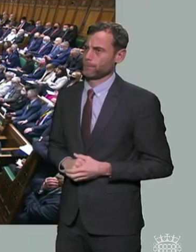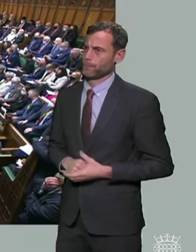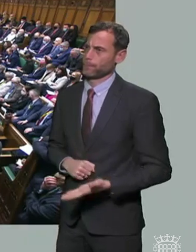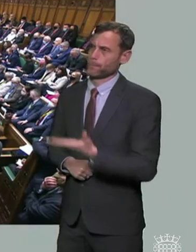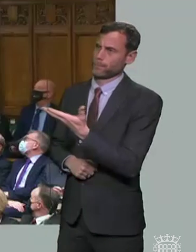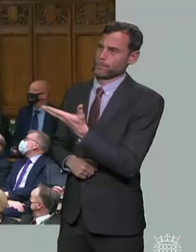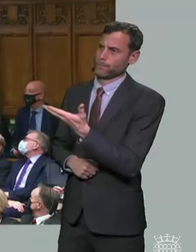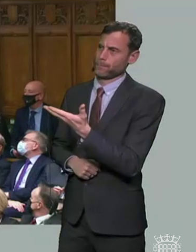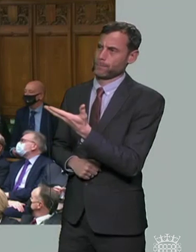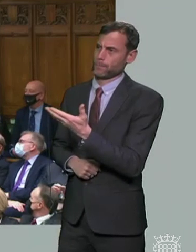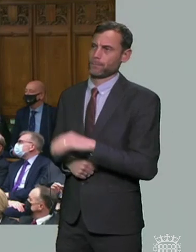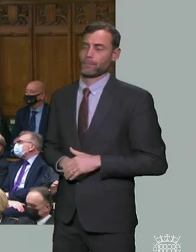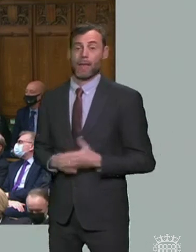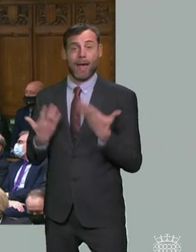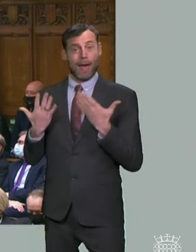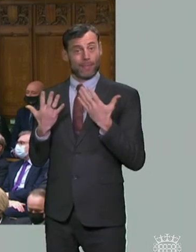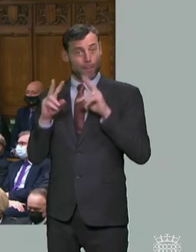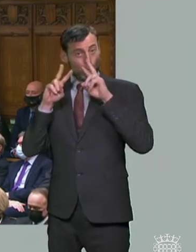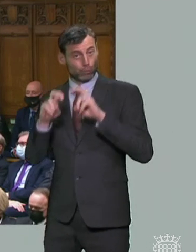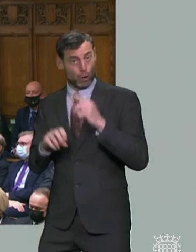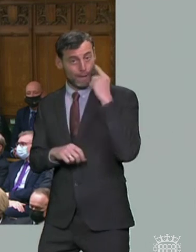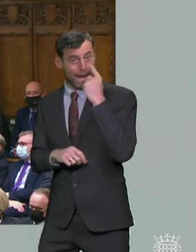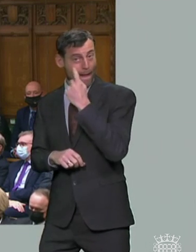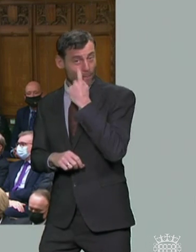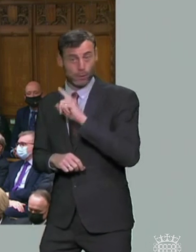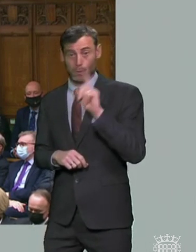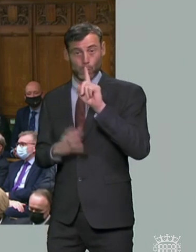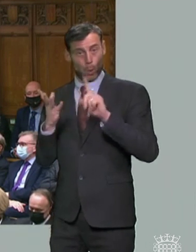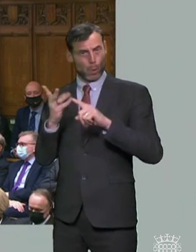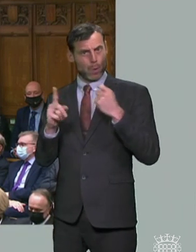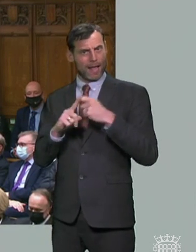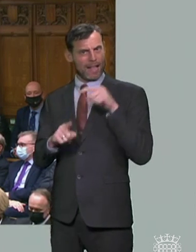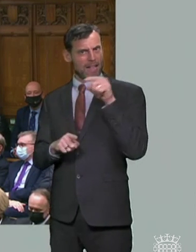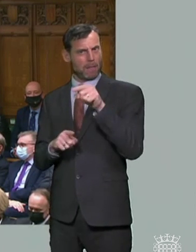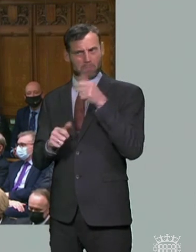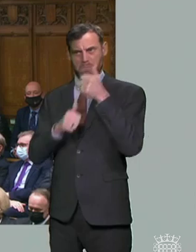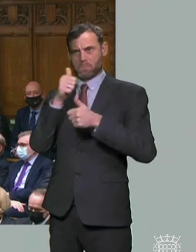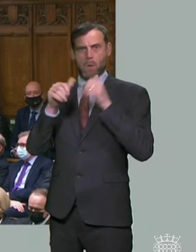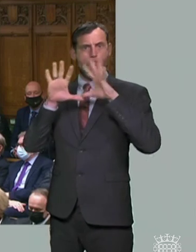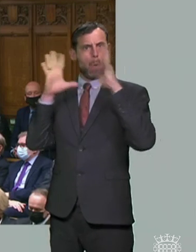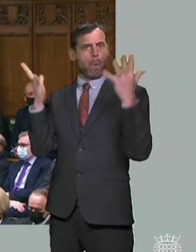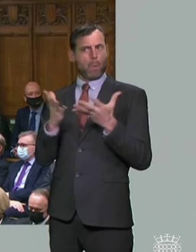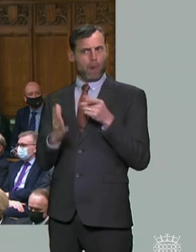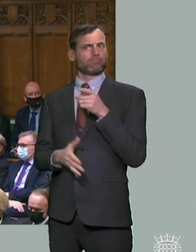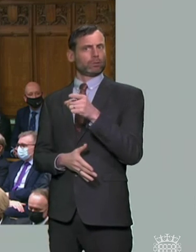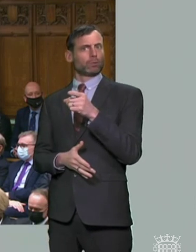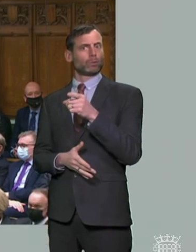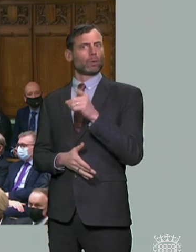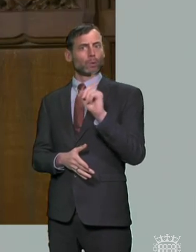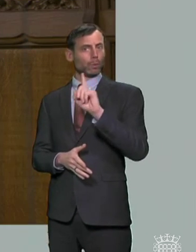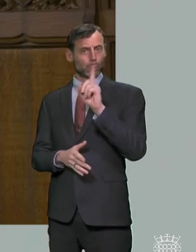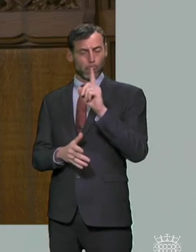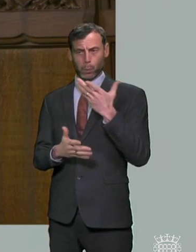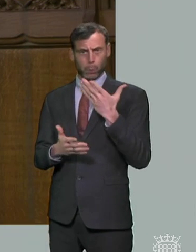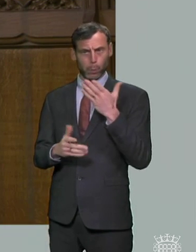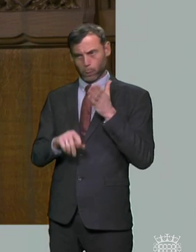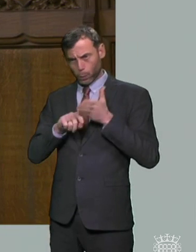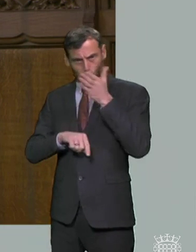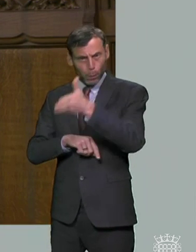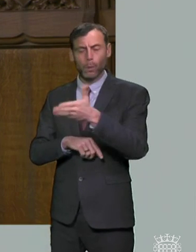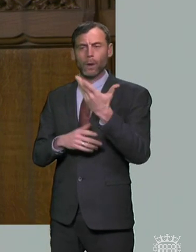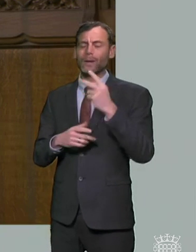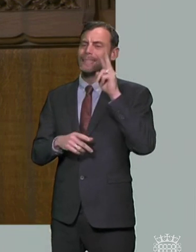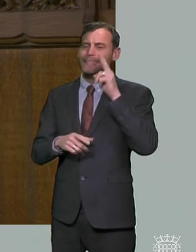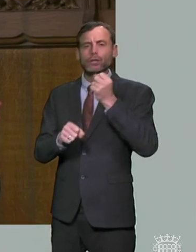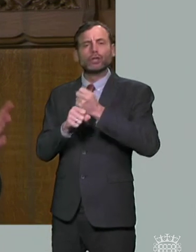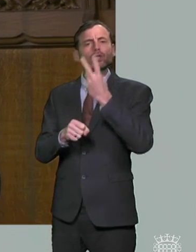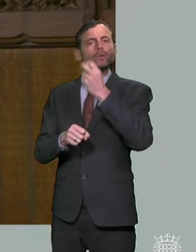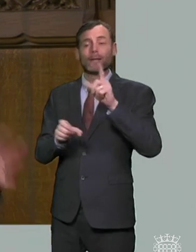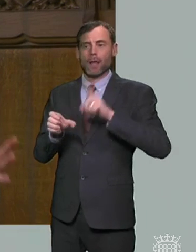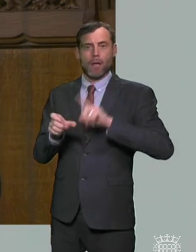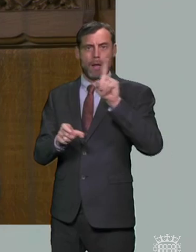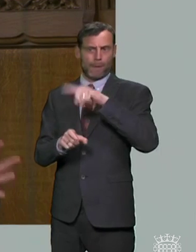The latest evidence and research show that the UK is the most attractive country in the world for young people across the G20.